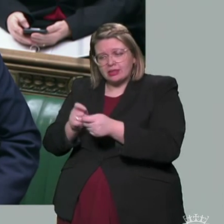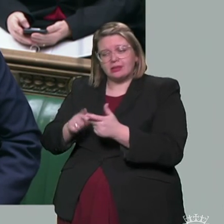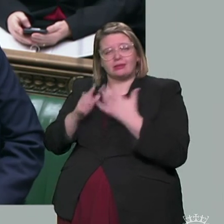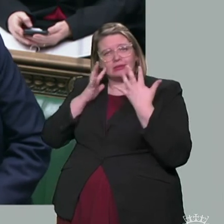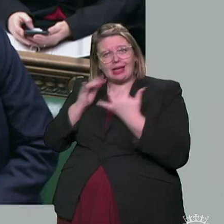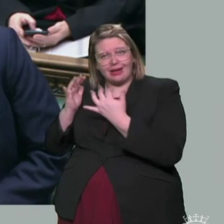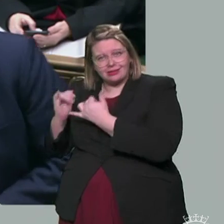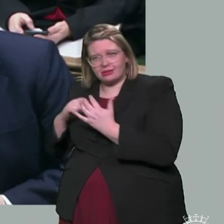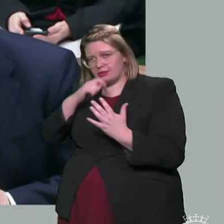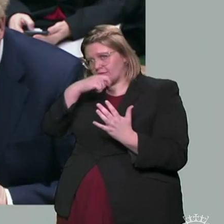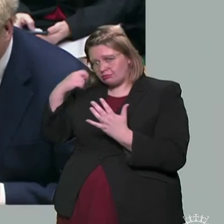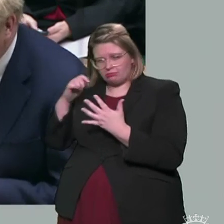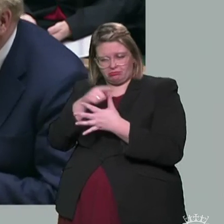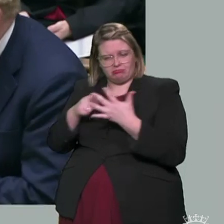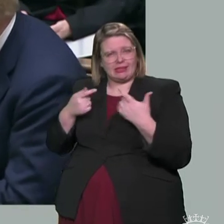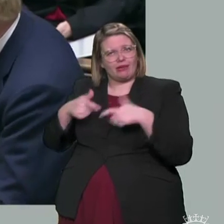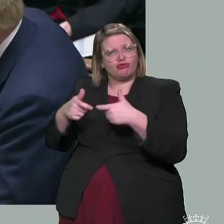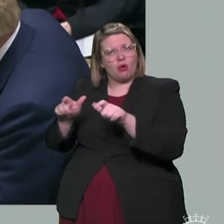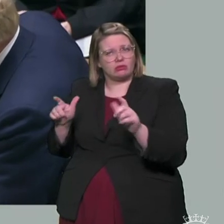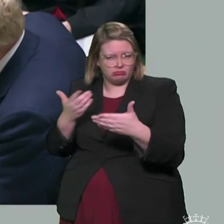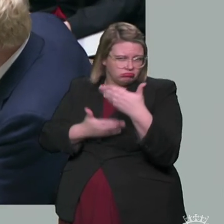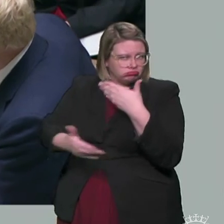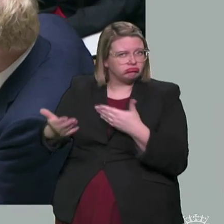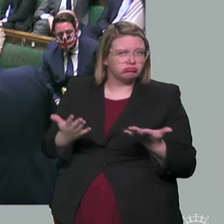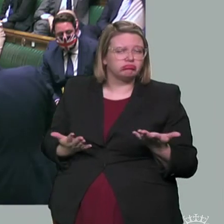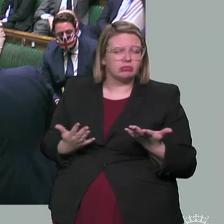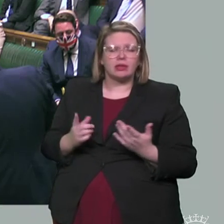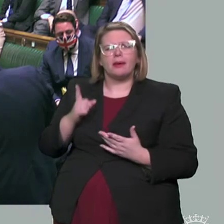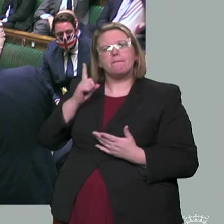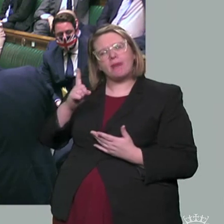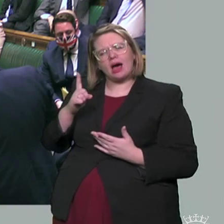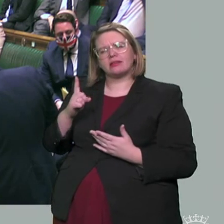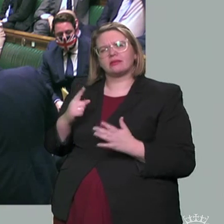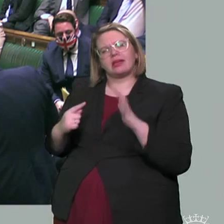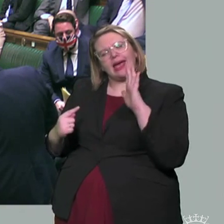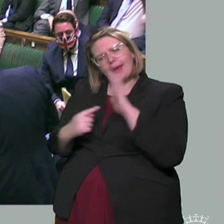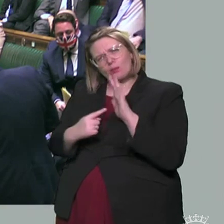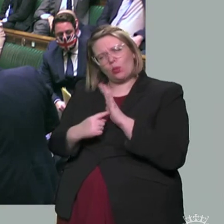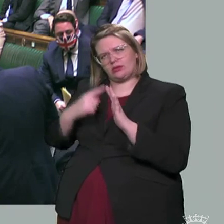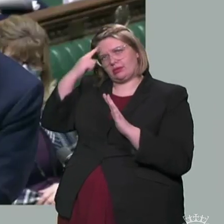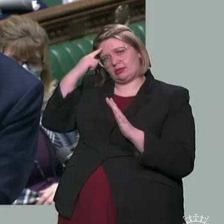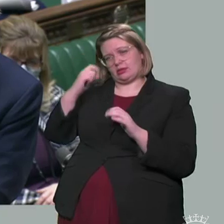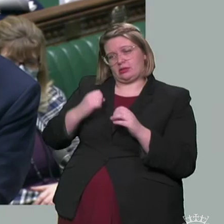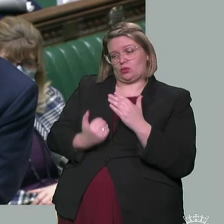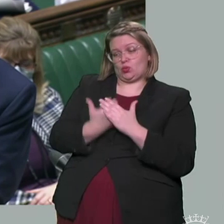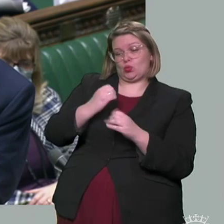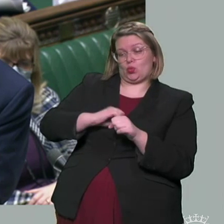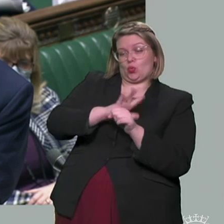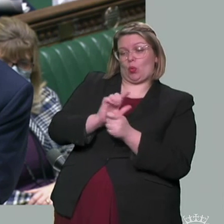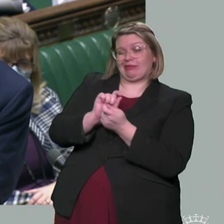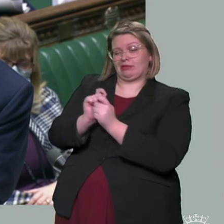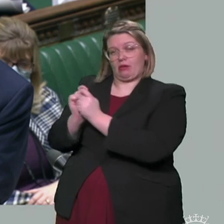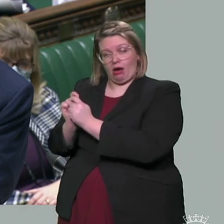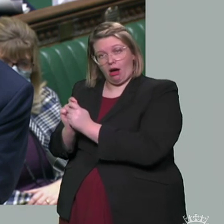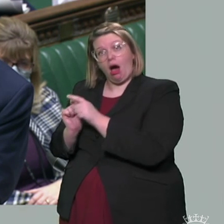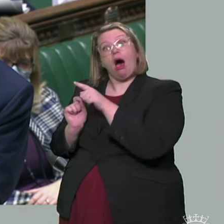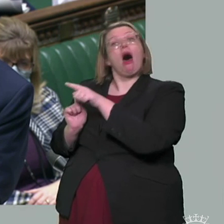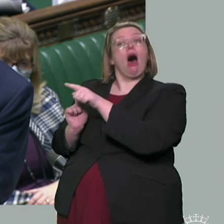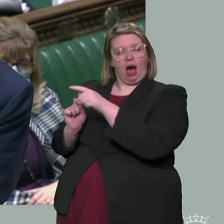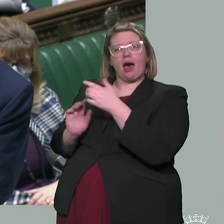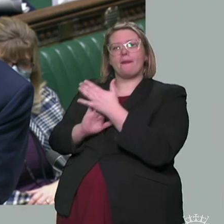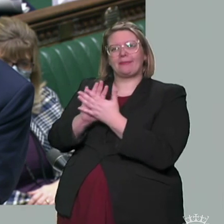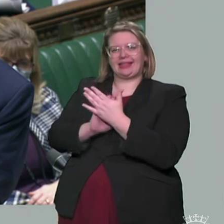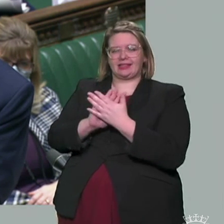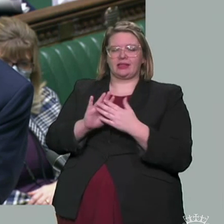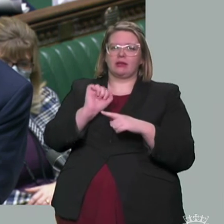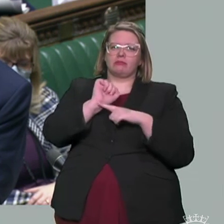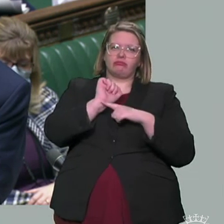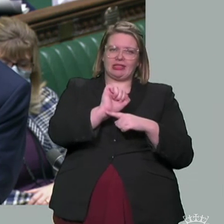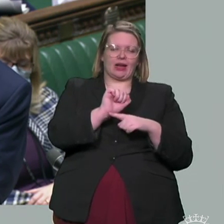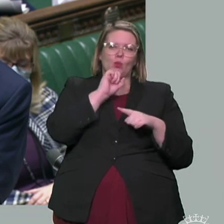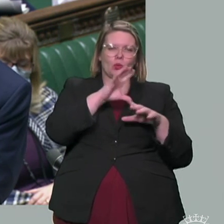But it is important that omicron already seems to provide some sort of immunity against delta.